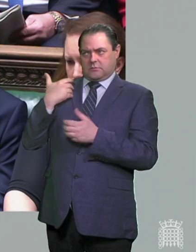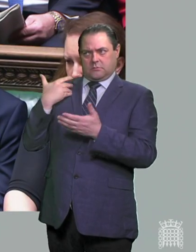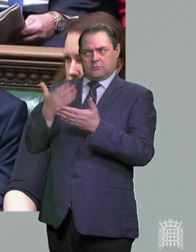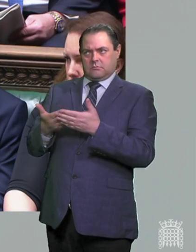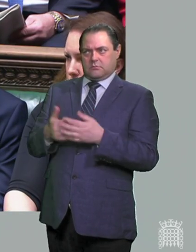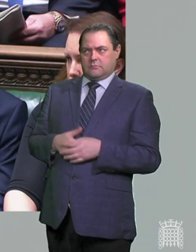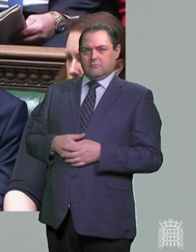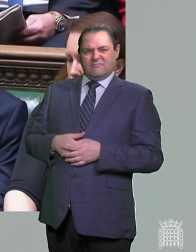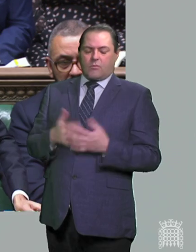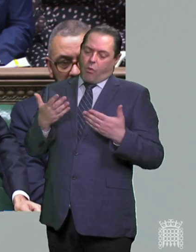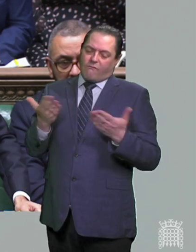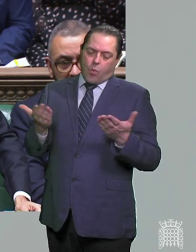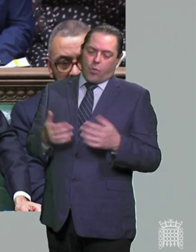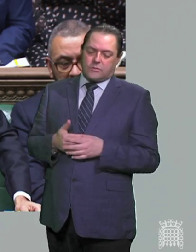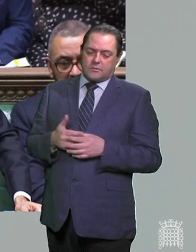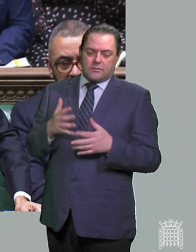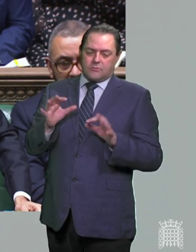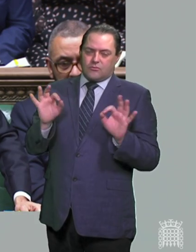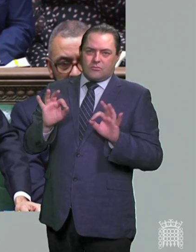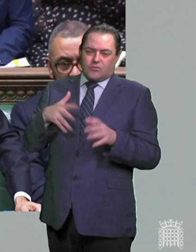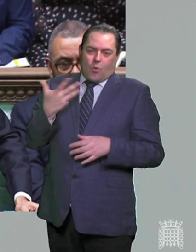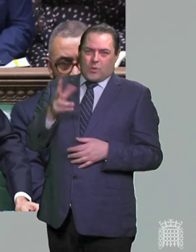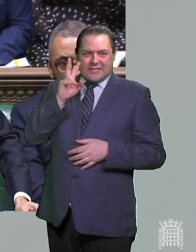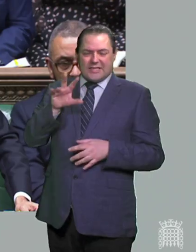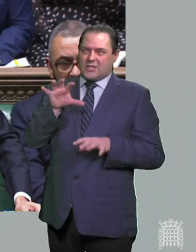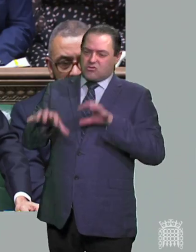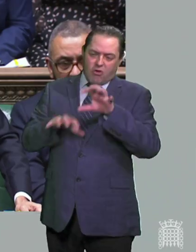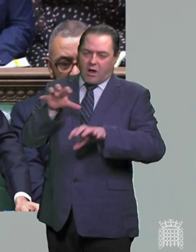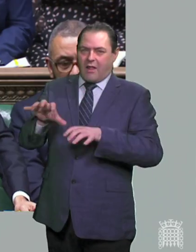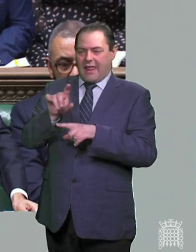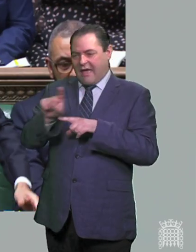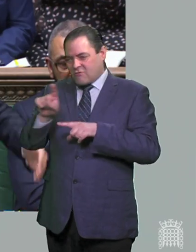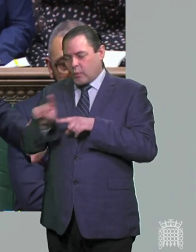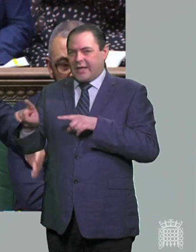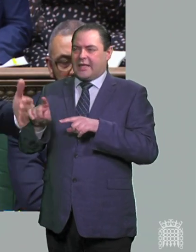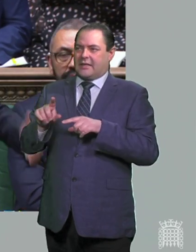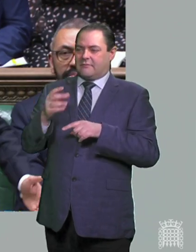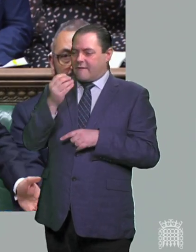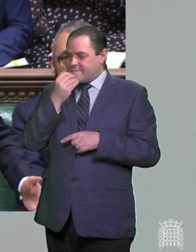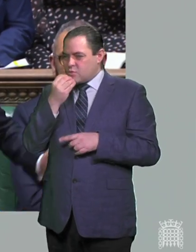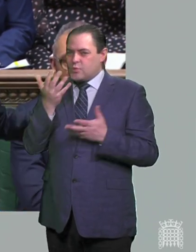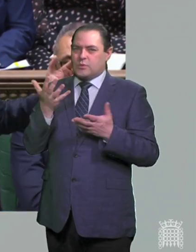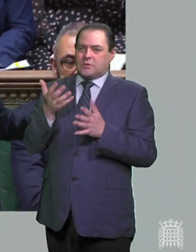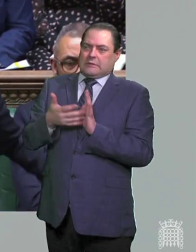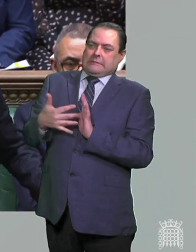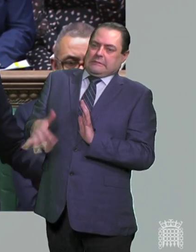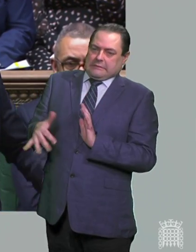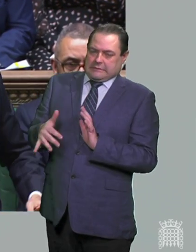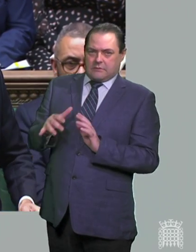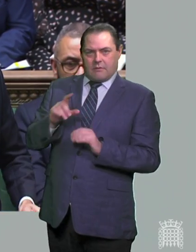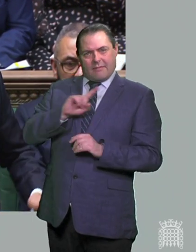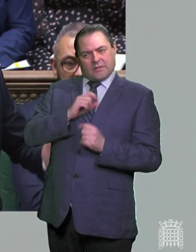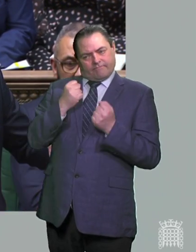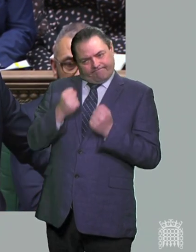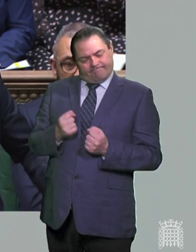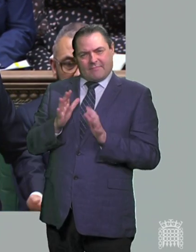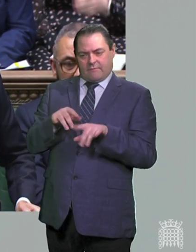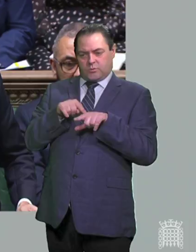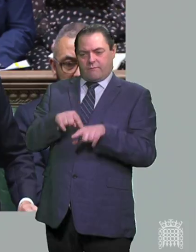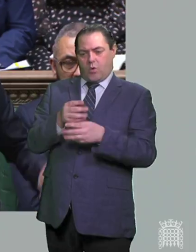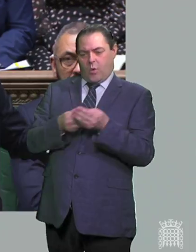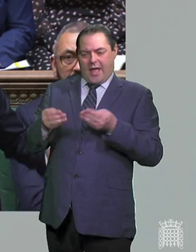Of course, no one wants to see people struggling with week-to-week bills, which is why it is so imperative we stick to our economic plan.